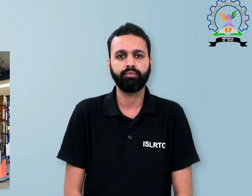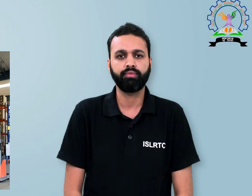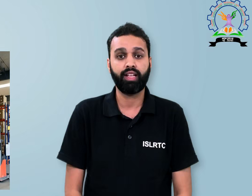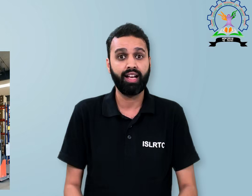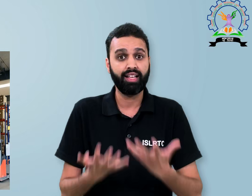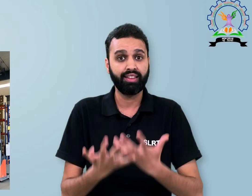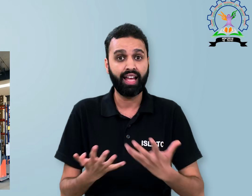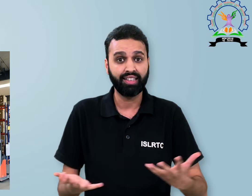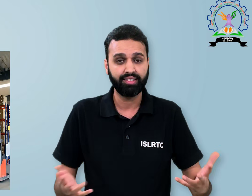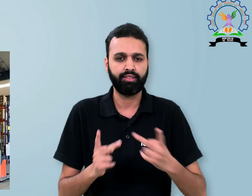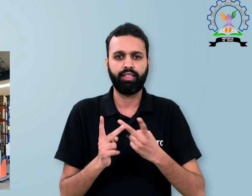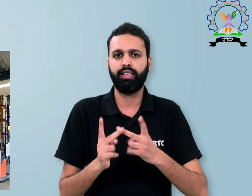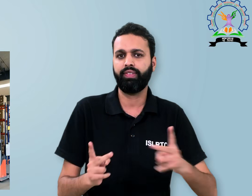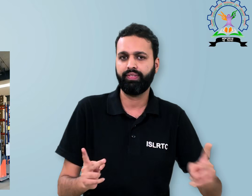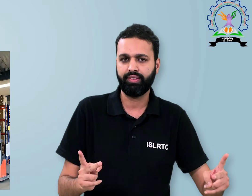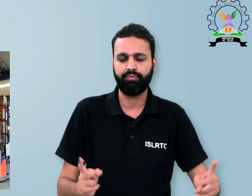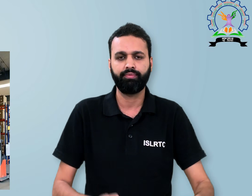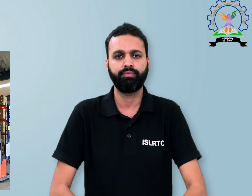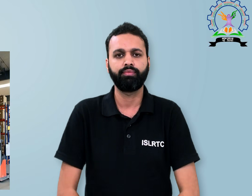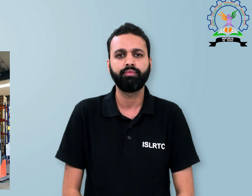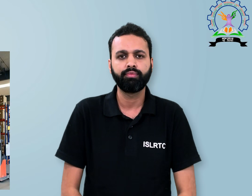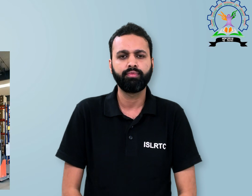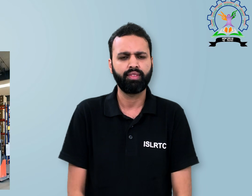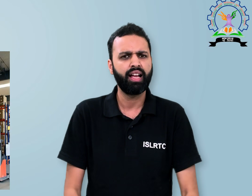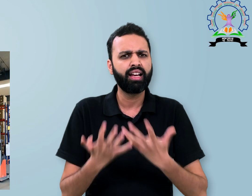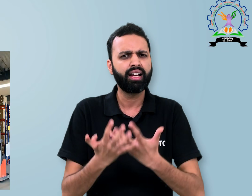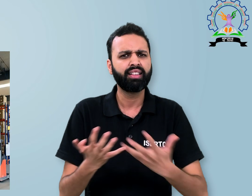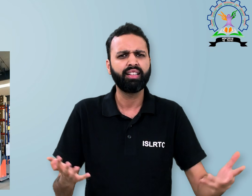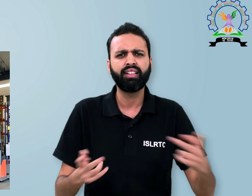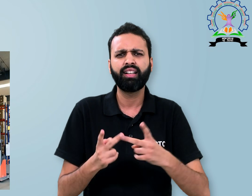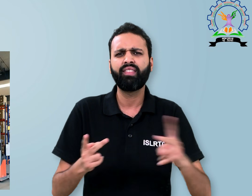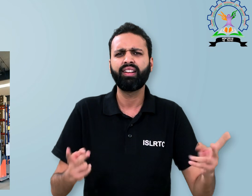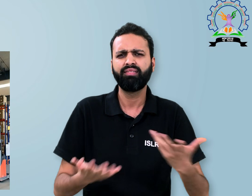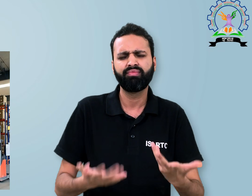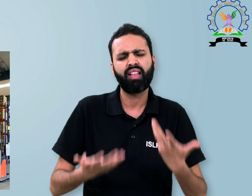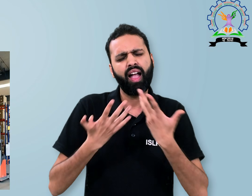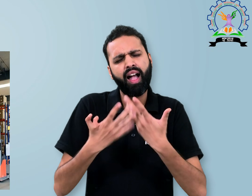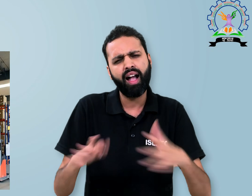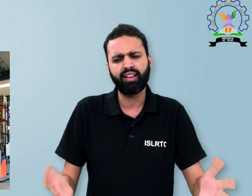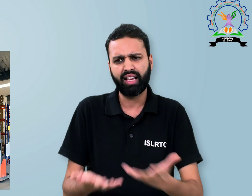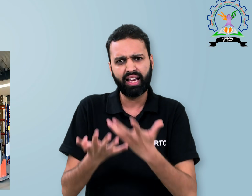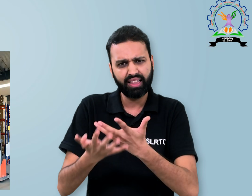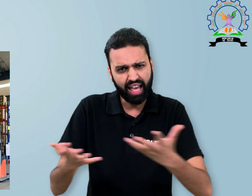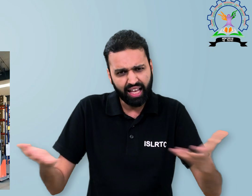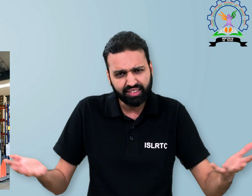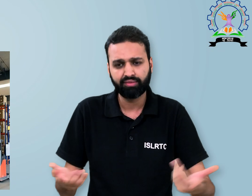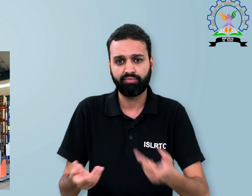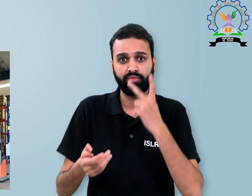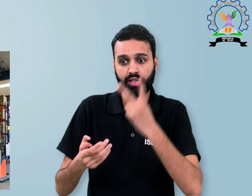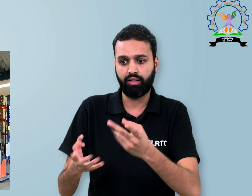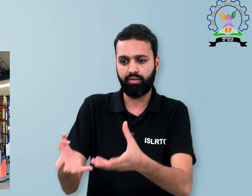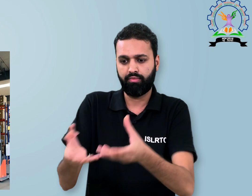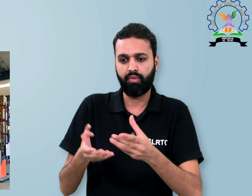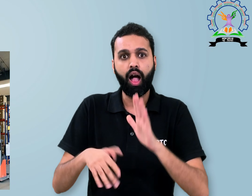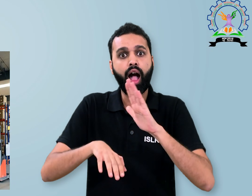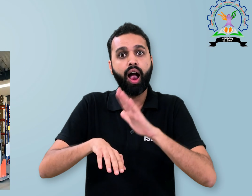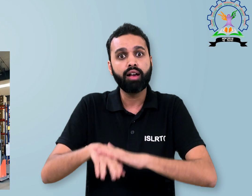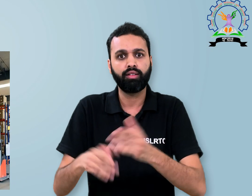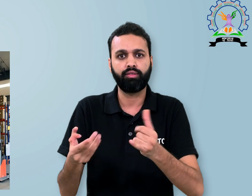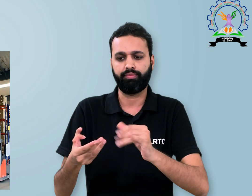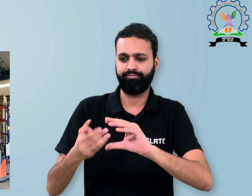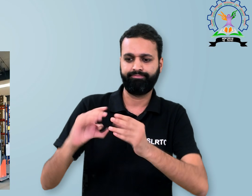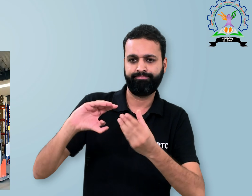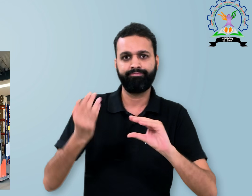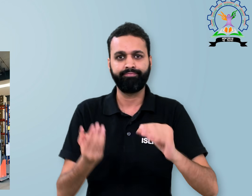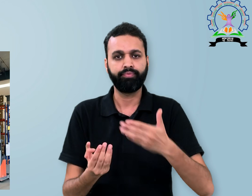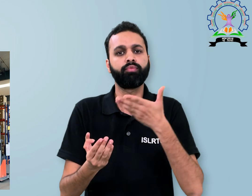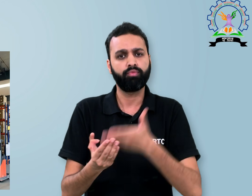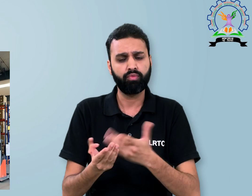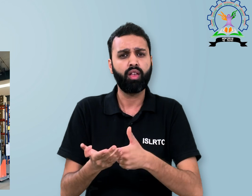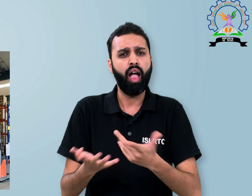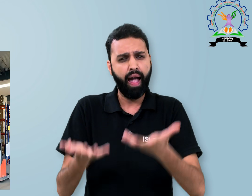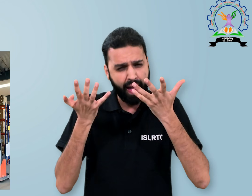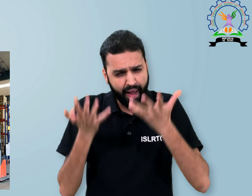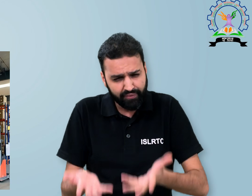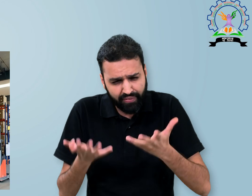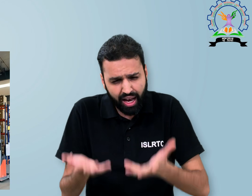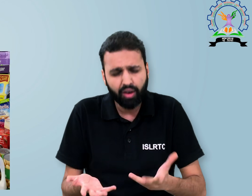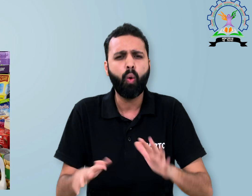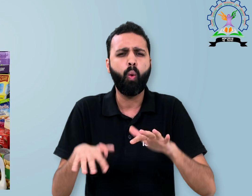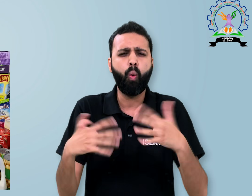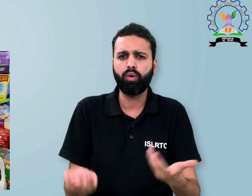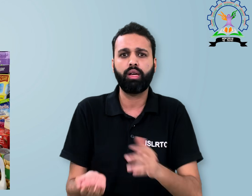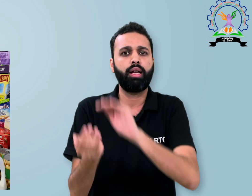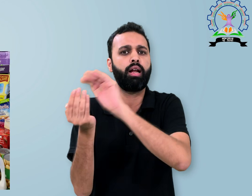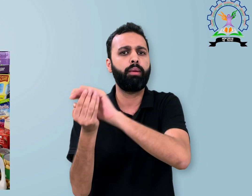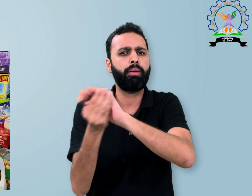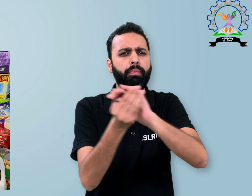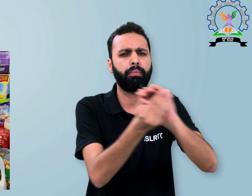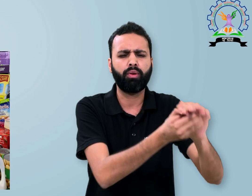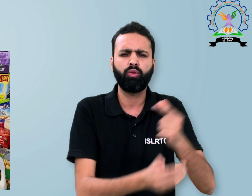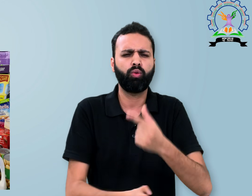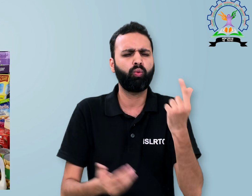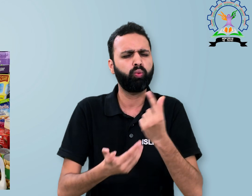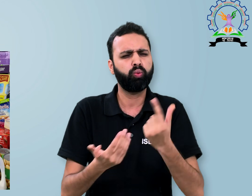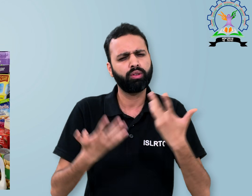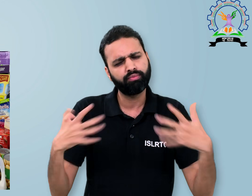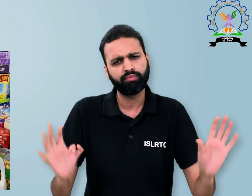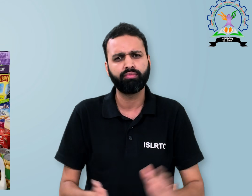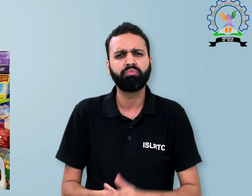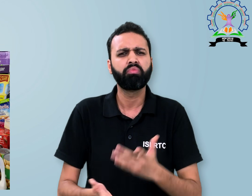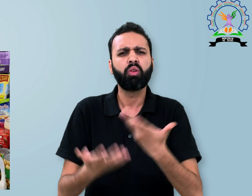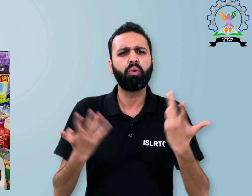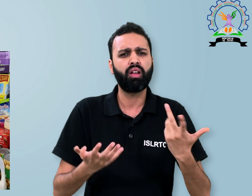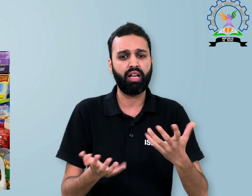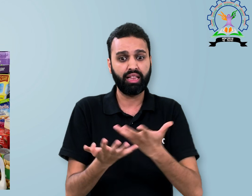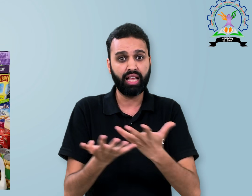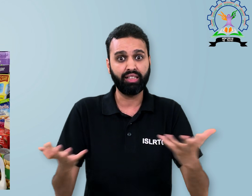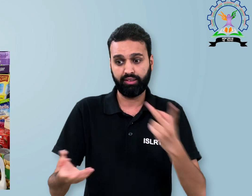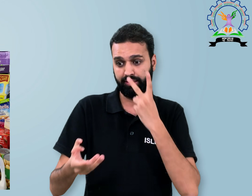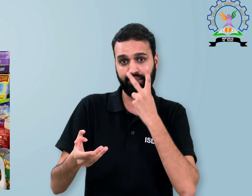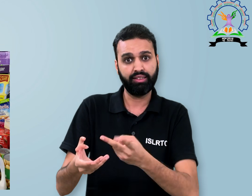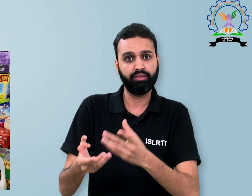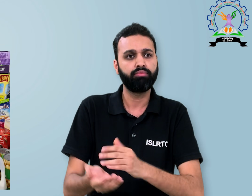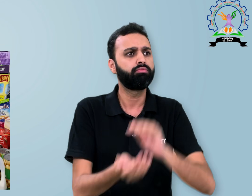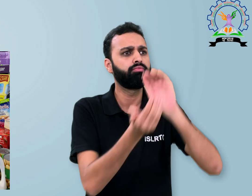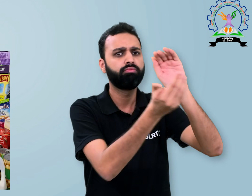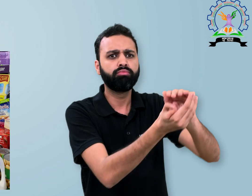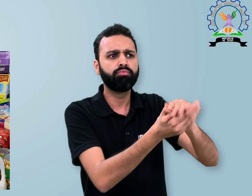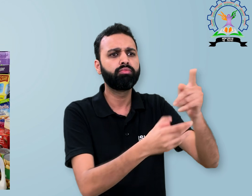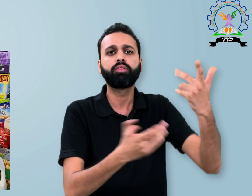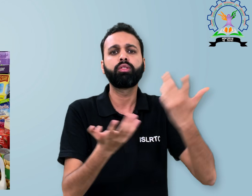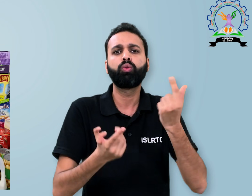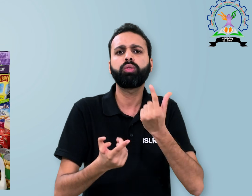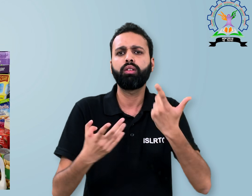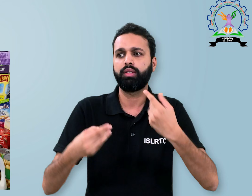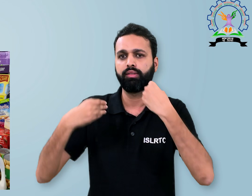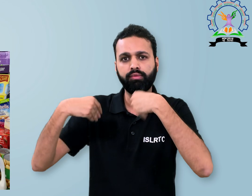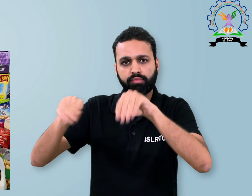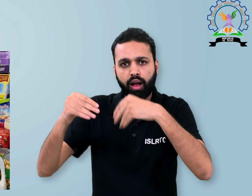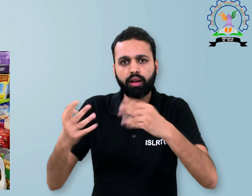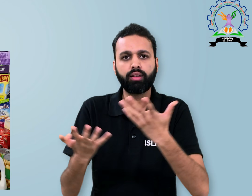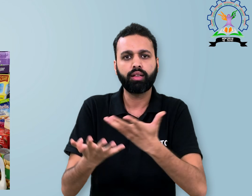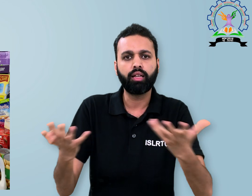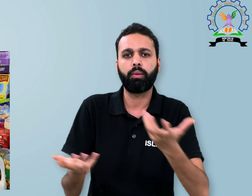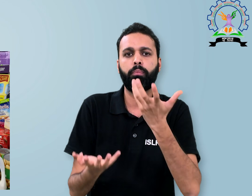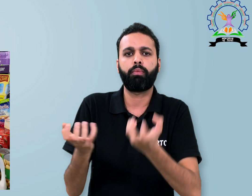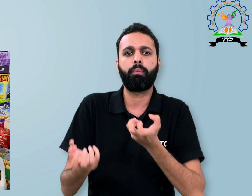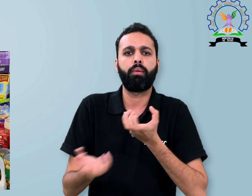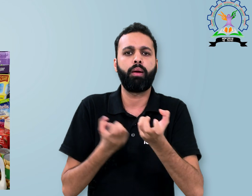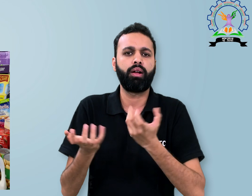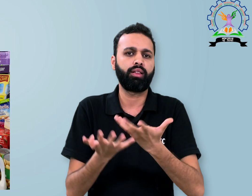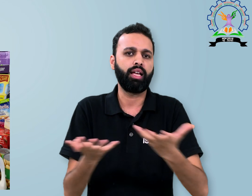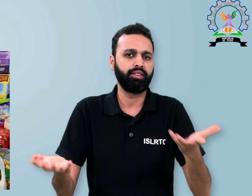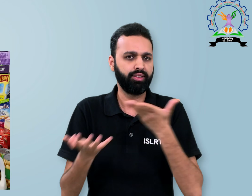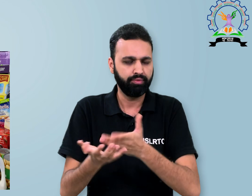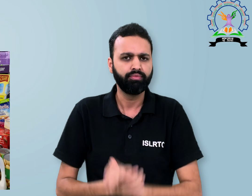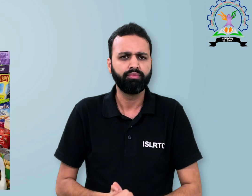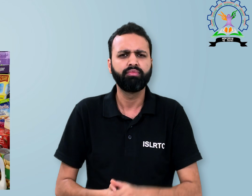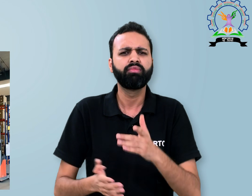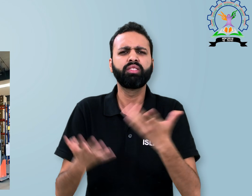Goods Goods are tangible products or commodities that can be produced, stored, and traded in the marketplace. They are physical items that satisfy human wants and needs.